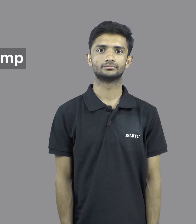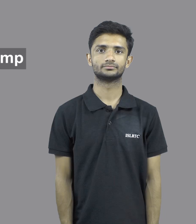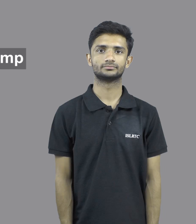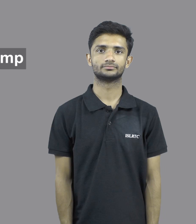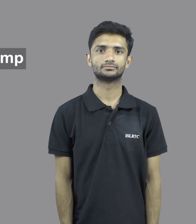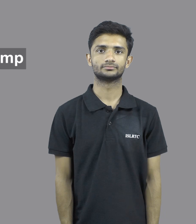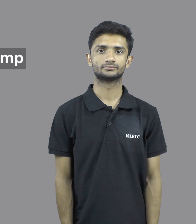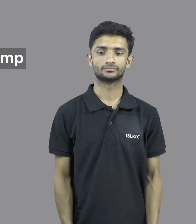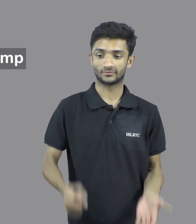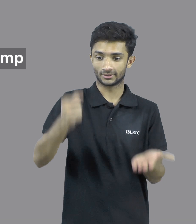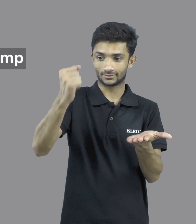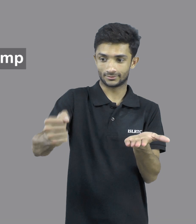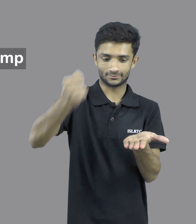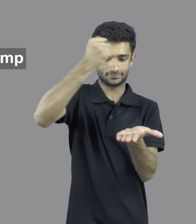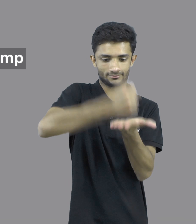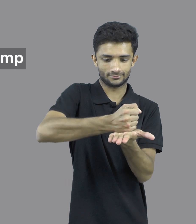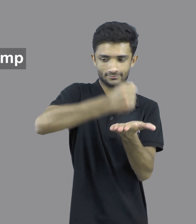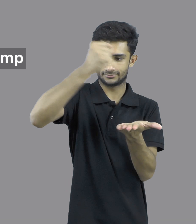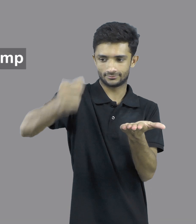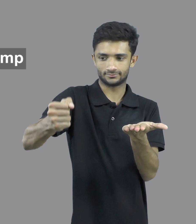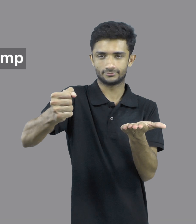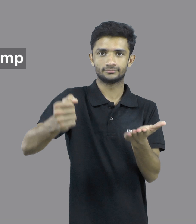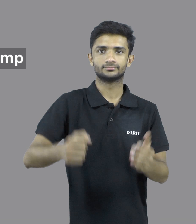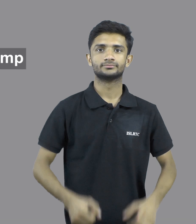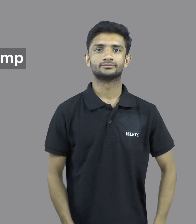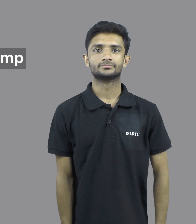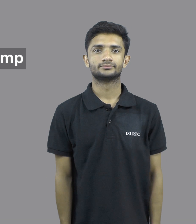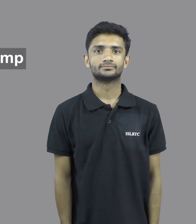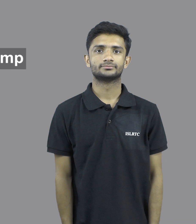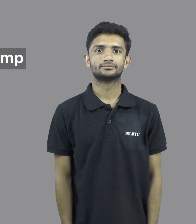Rubber Stamp